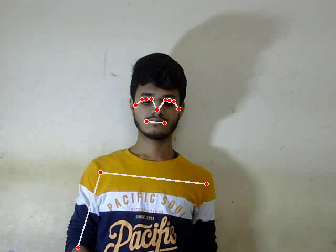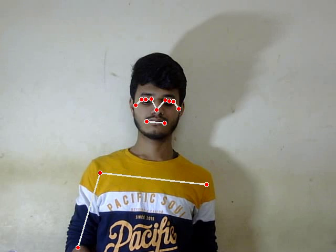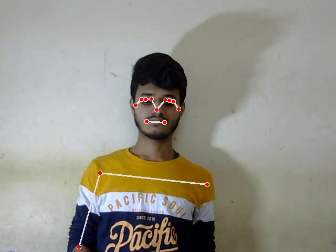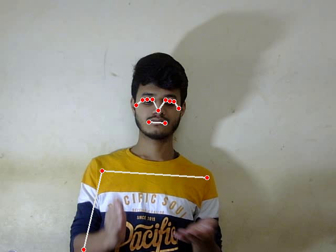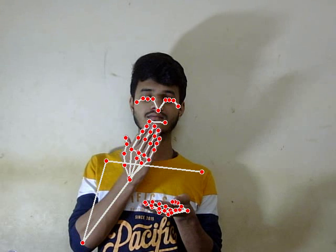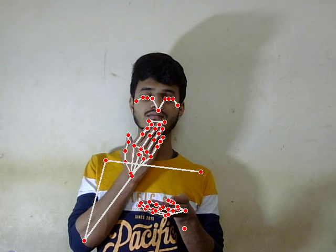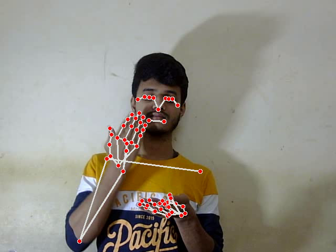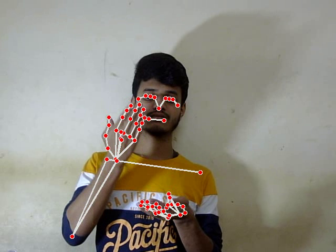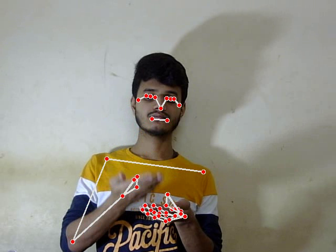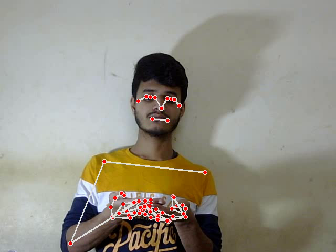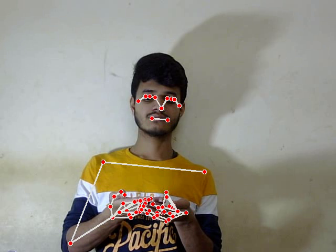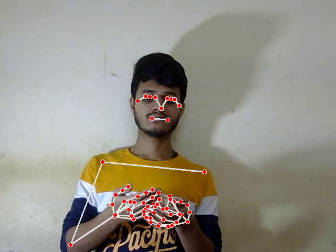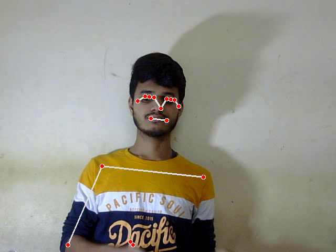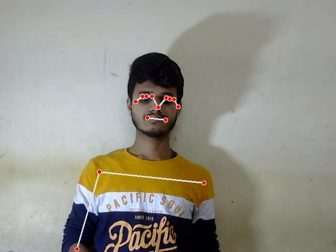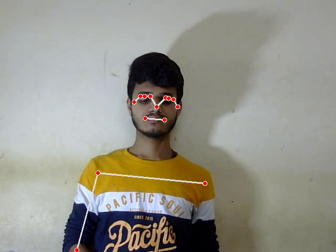good